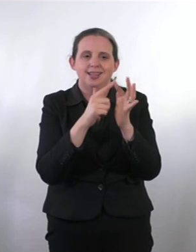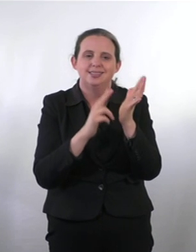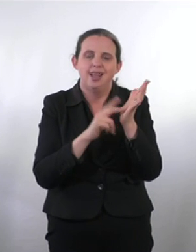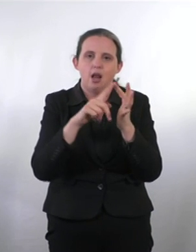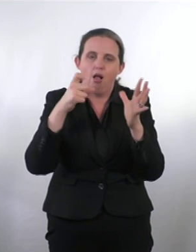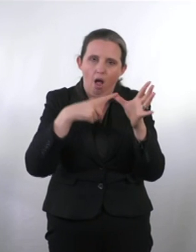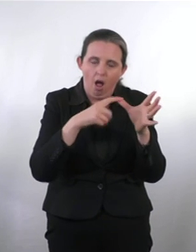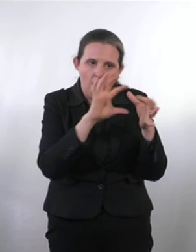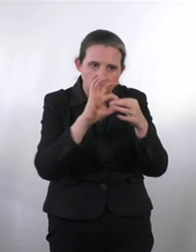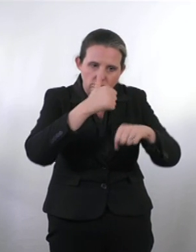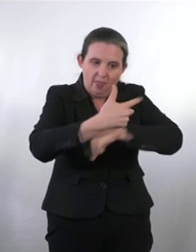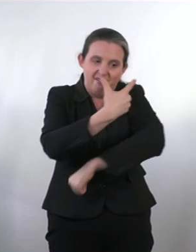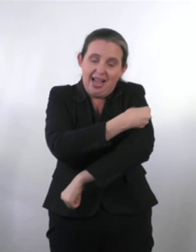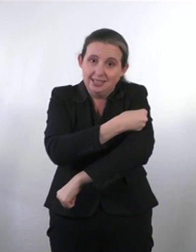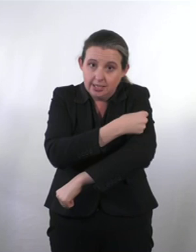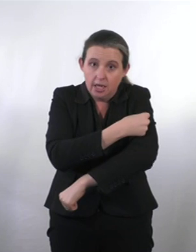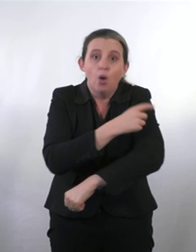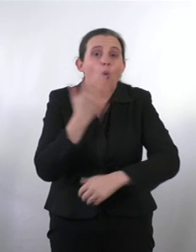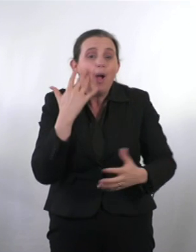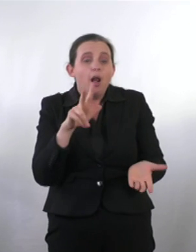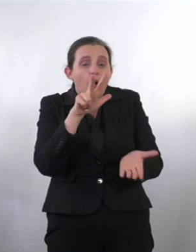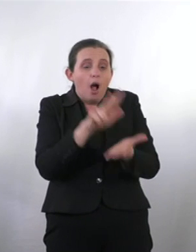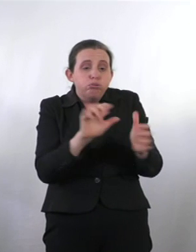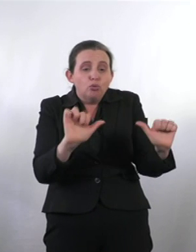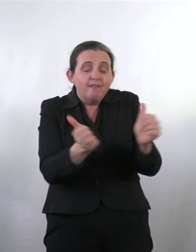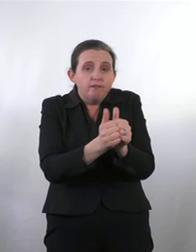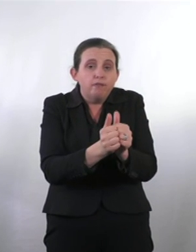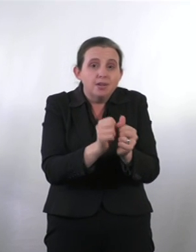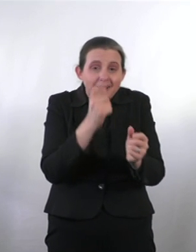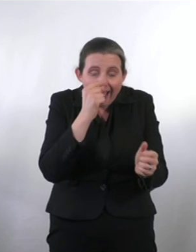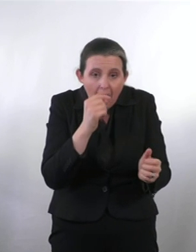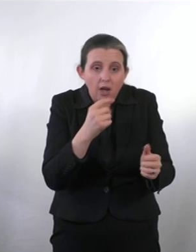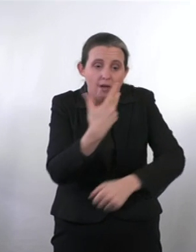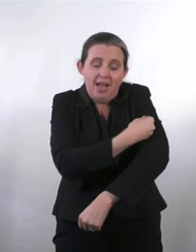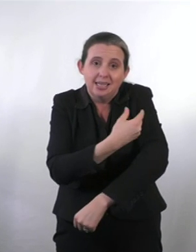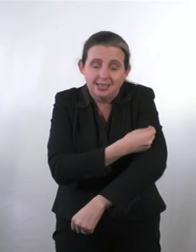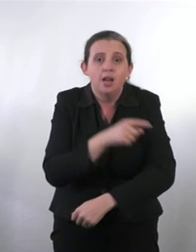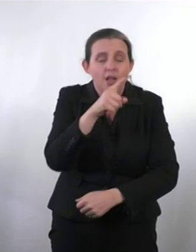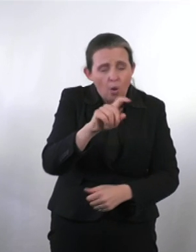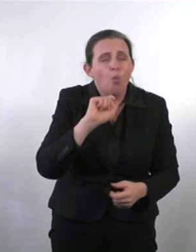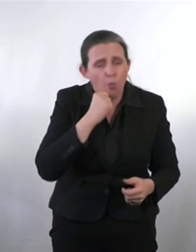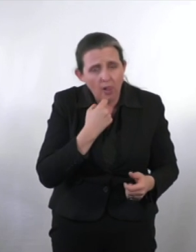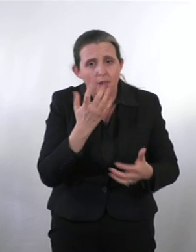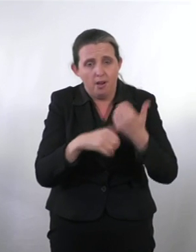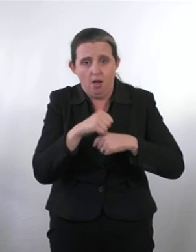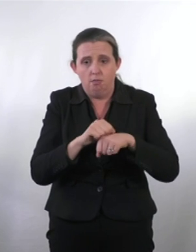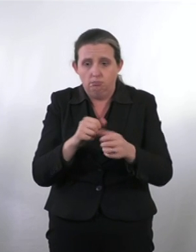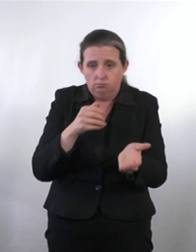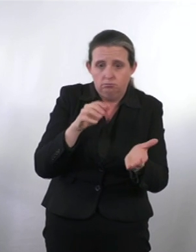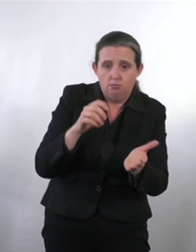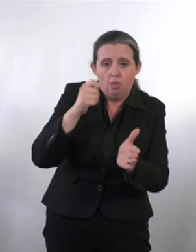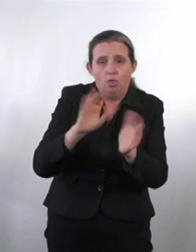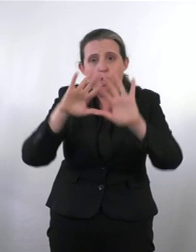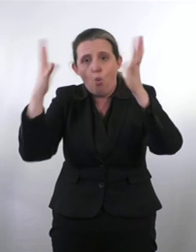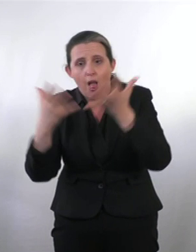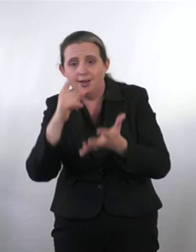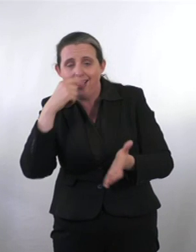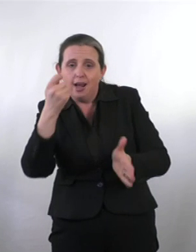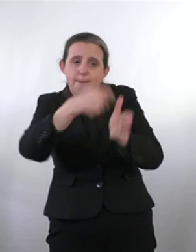I wonder whether the right hon. Gentleman knows quite how much the UK has already given to COVAX—to the global Vaccine Alliance.